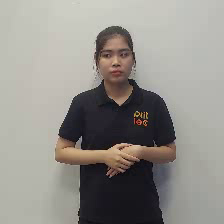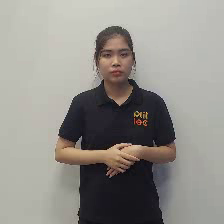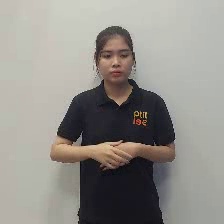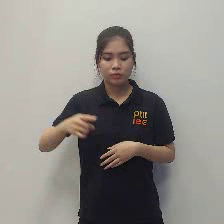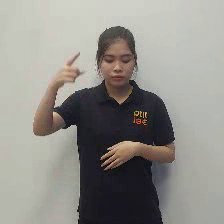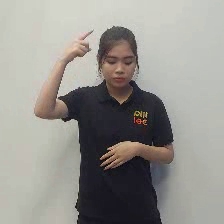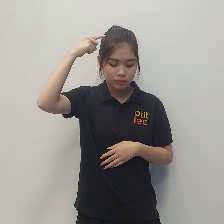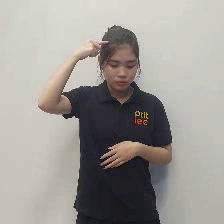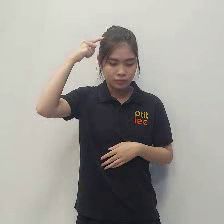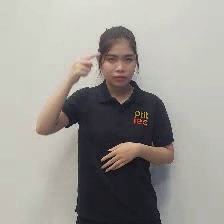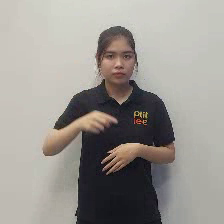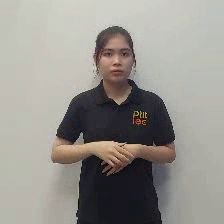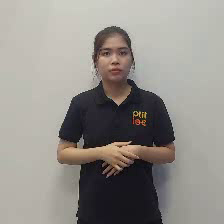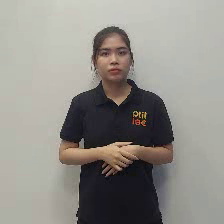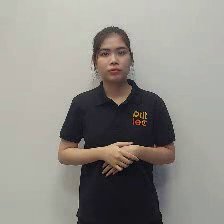Đầu